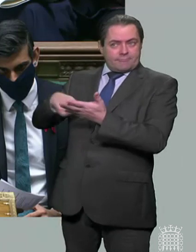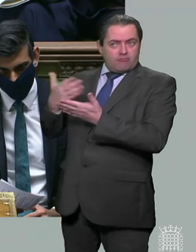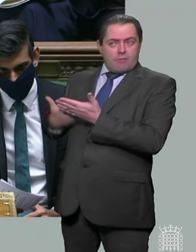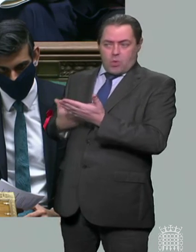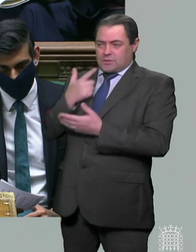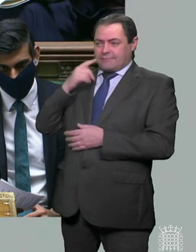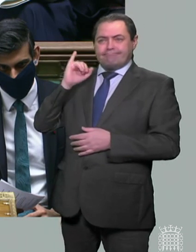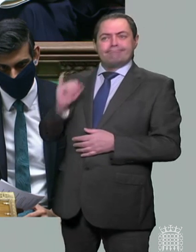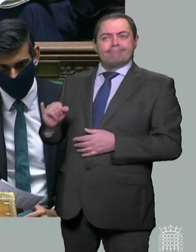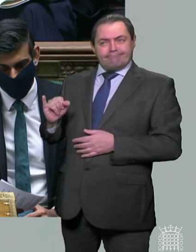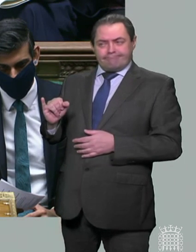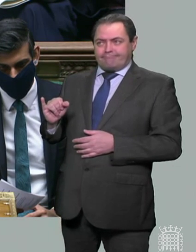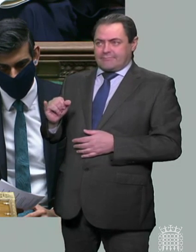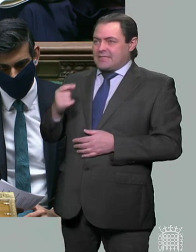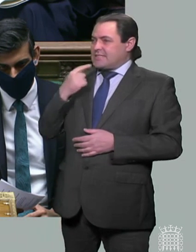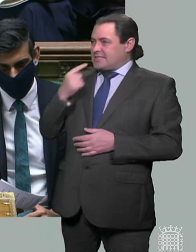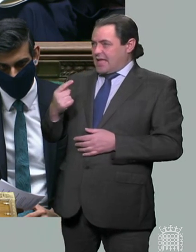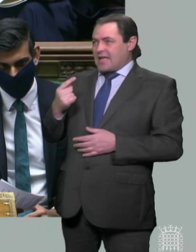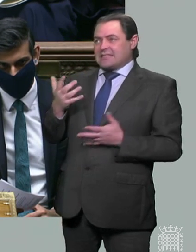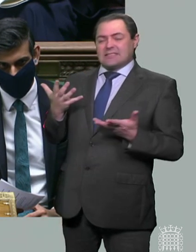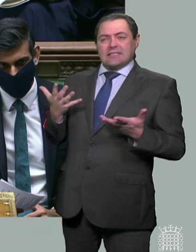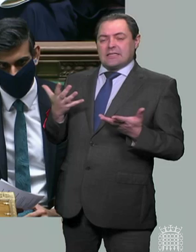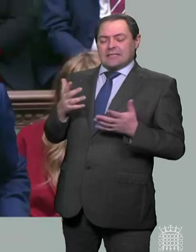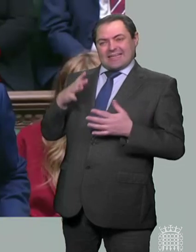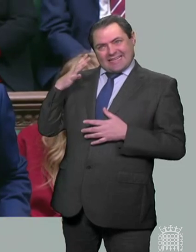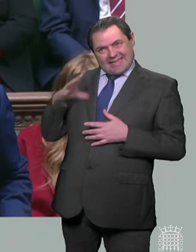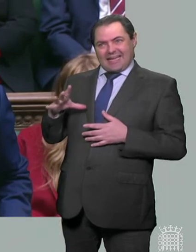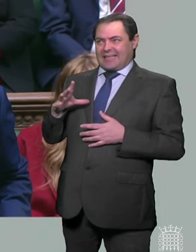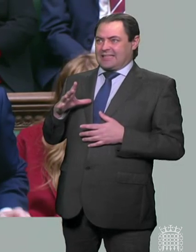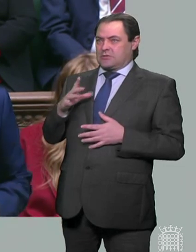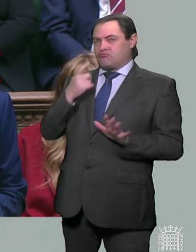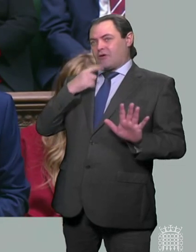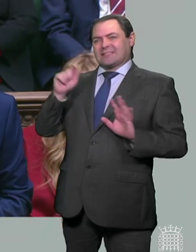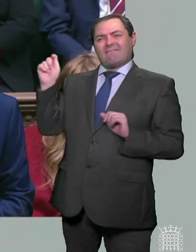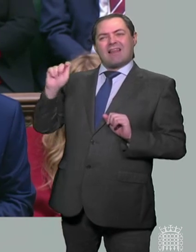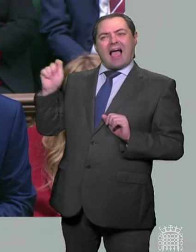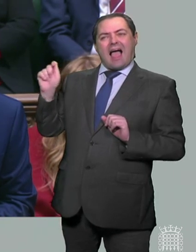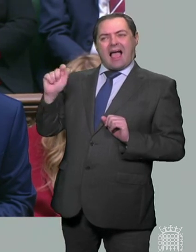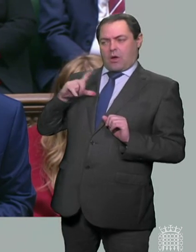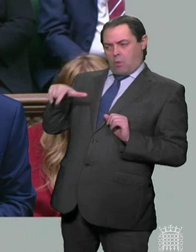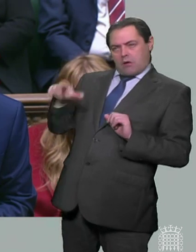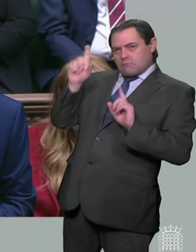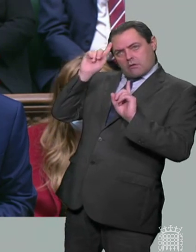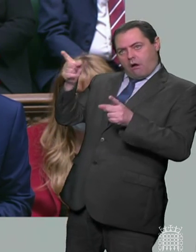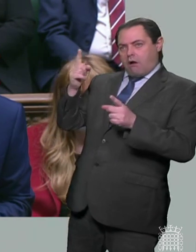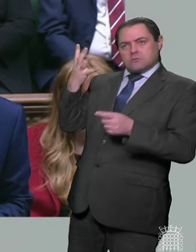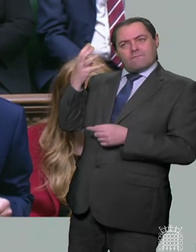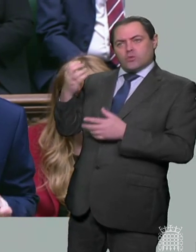I know that the Chancellor will have seen that. They have concluded that the project needs a “red flag” because it is unachievable.